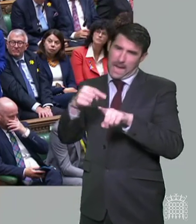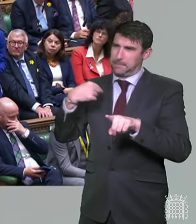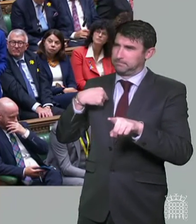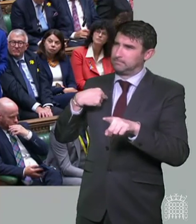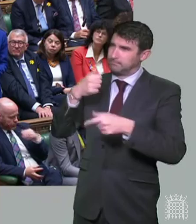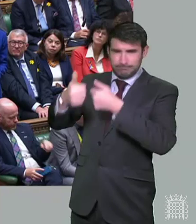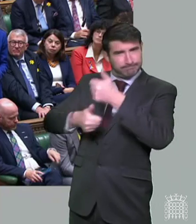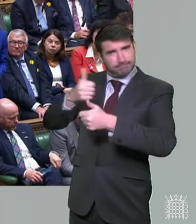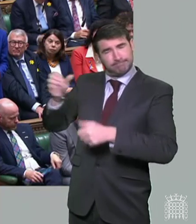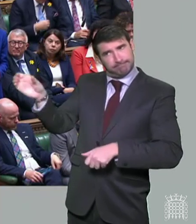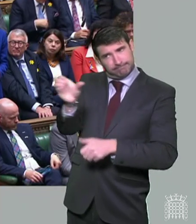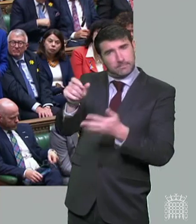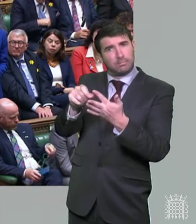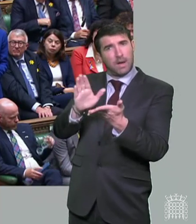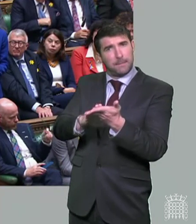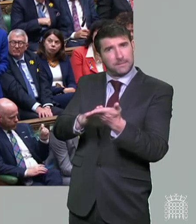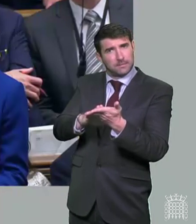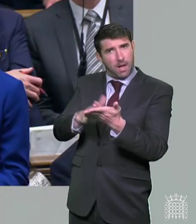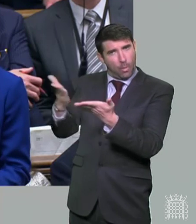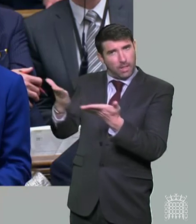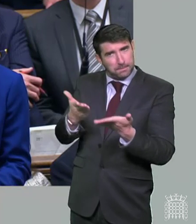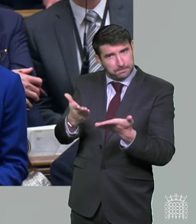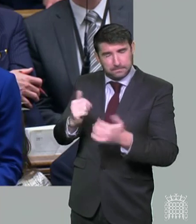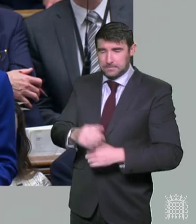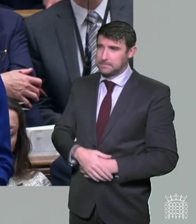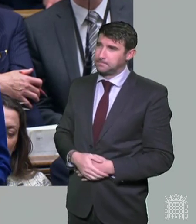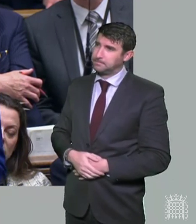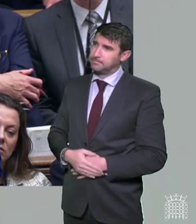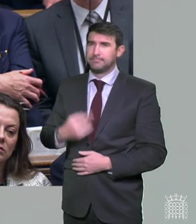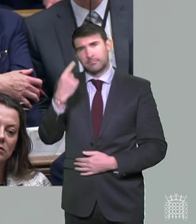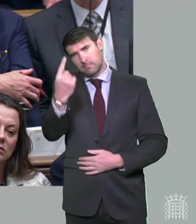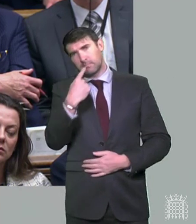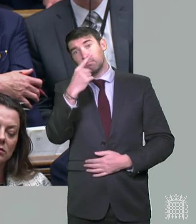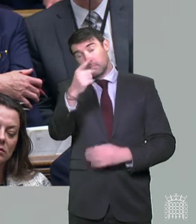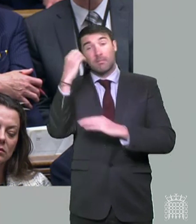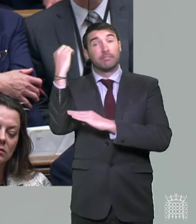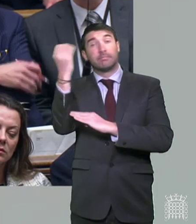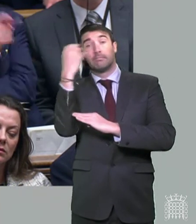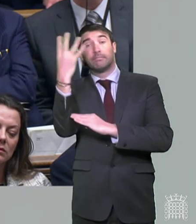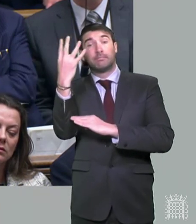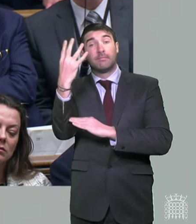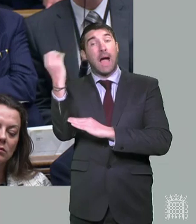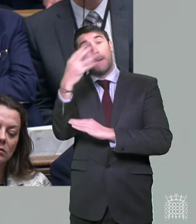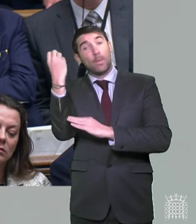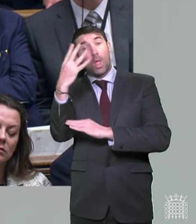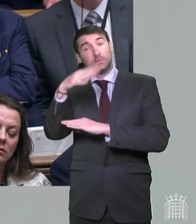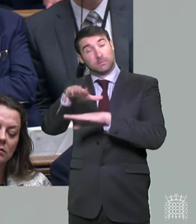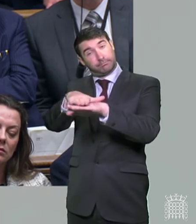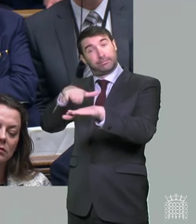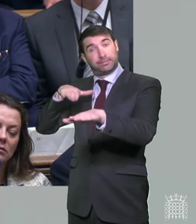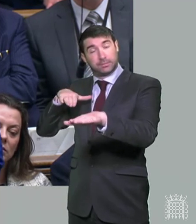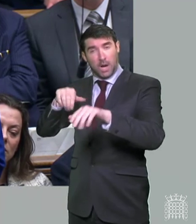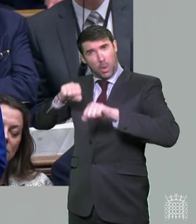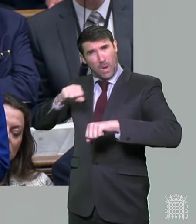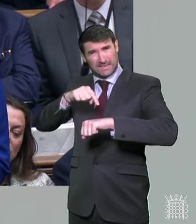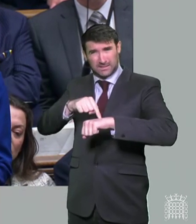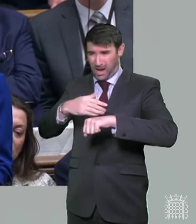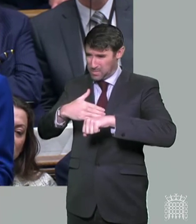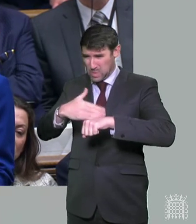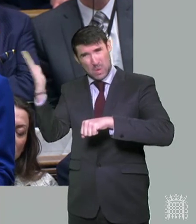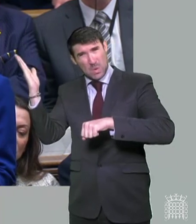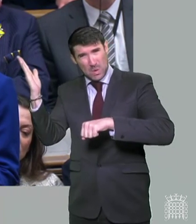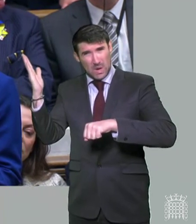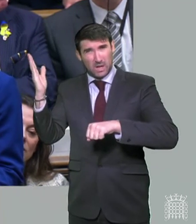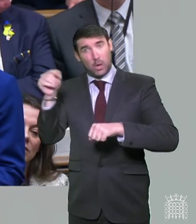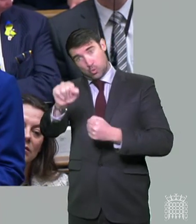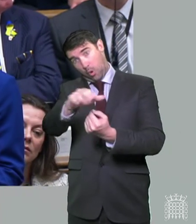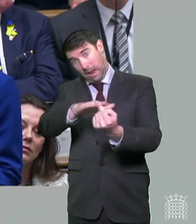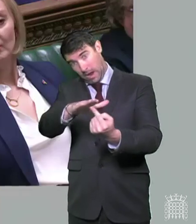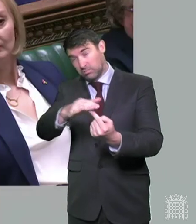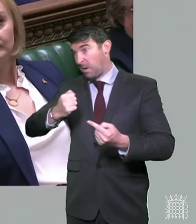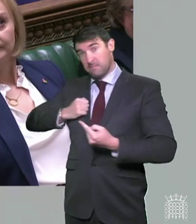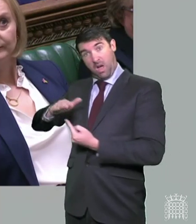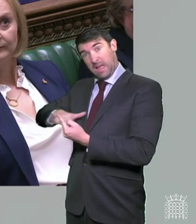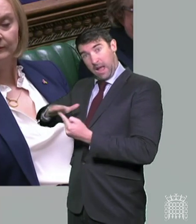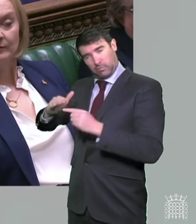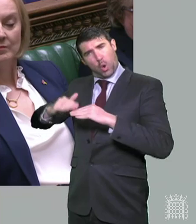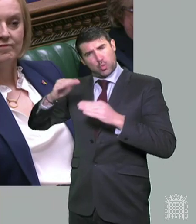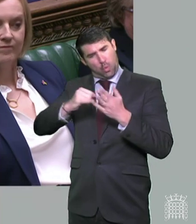During her leadership campaign, she said that ambulance waiting times in her rural Norfolk constituency were “appalling”, and I think that many of my constituents would echo that statement.